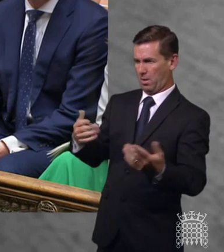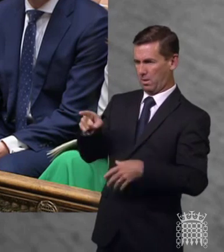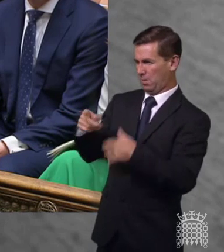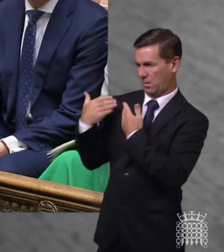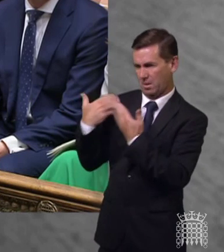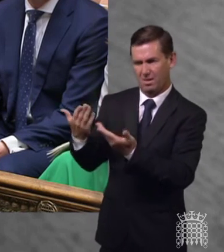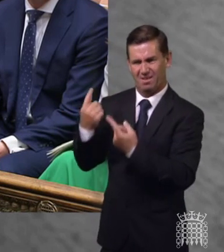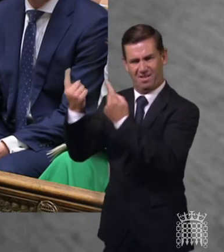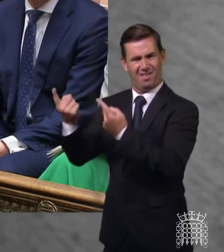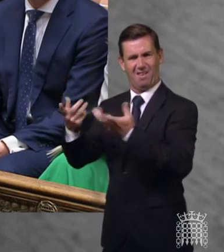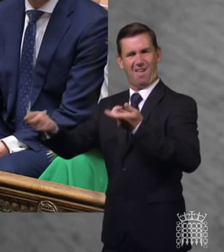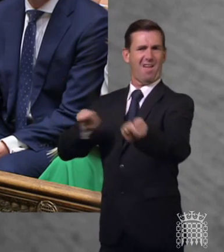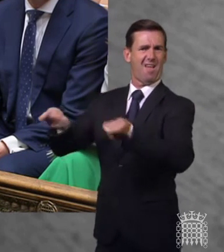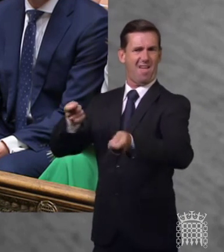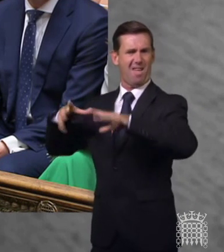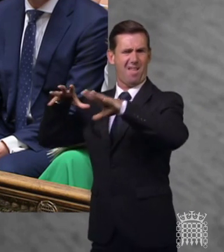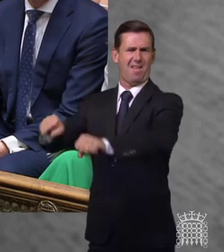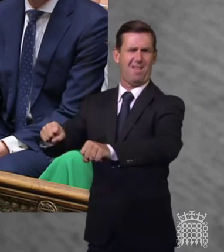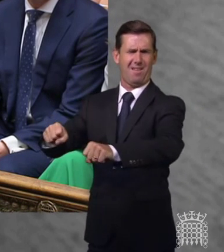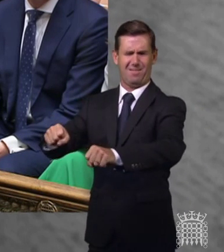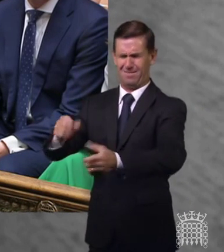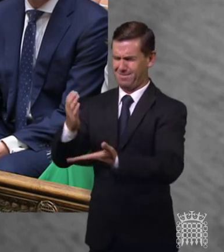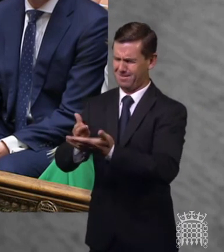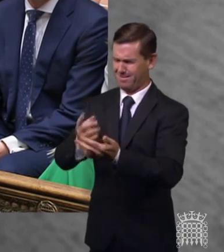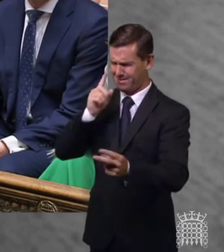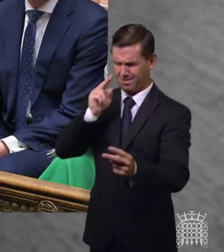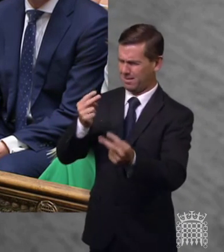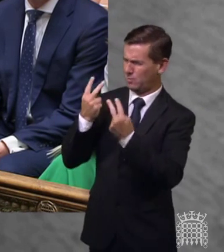There are so many lessons to be learned from what happened over the last 20 years.